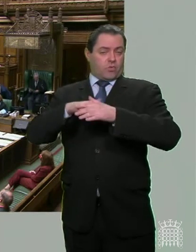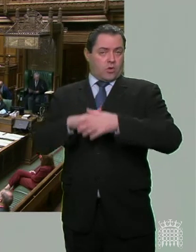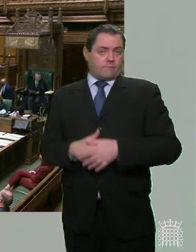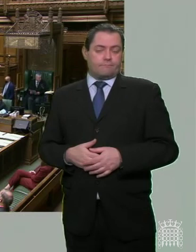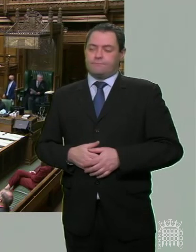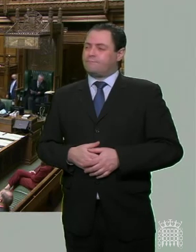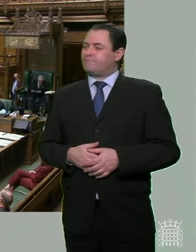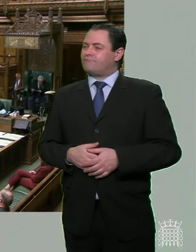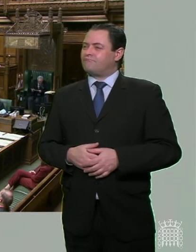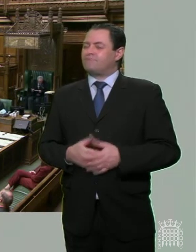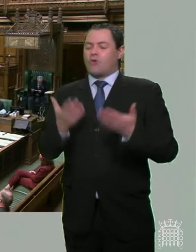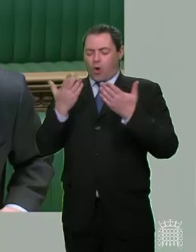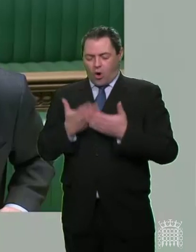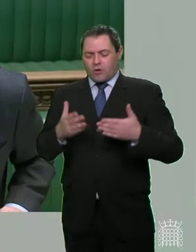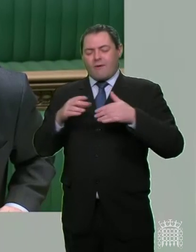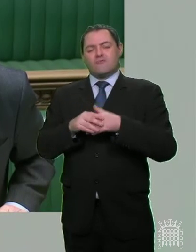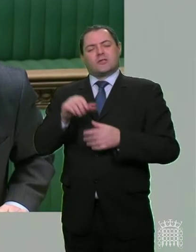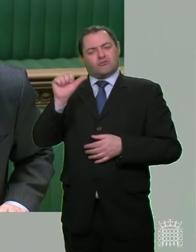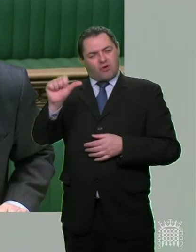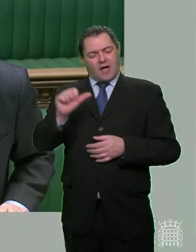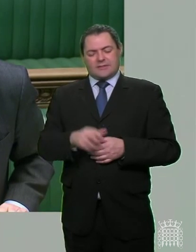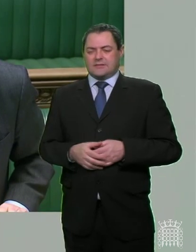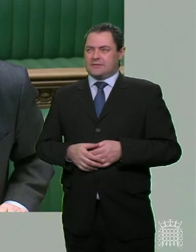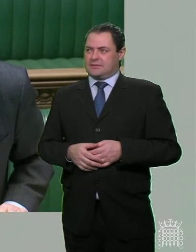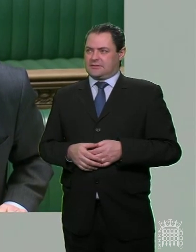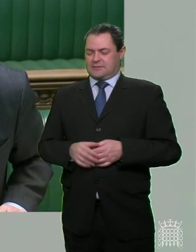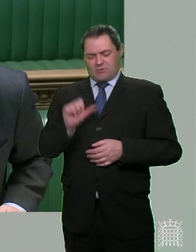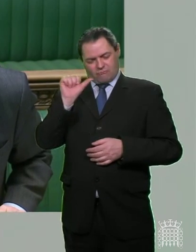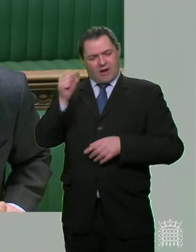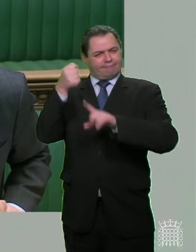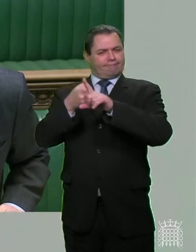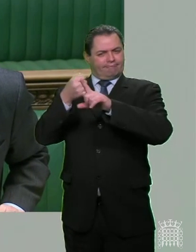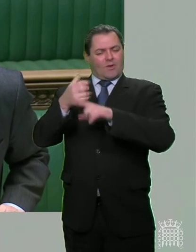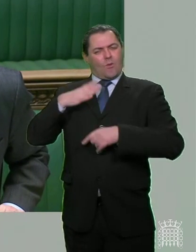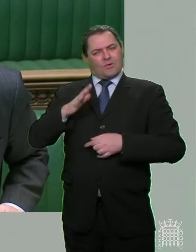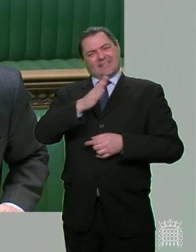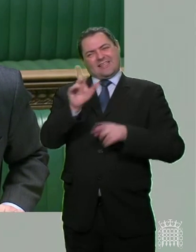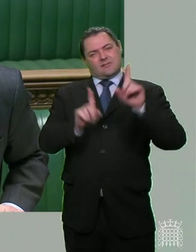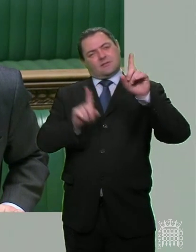My honourable Friend is absolutely right, and she is right to be militating for the eastern leg of HS2.